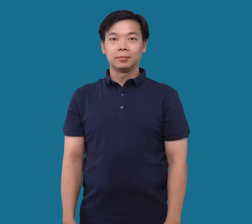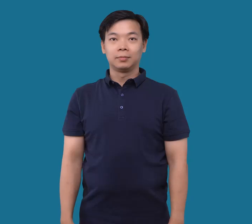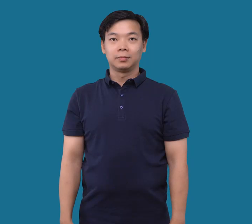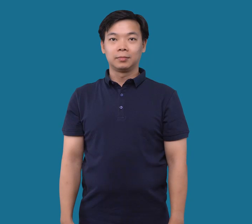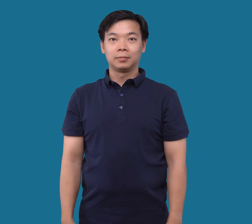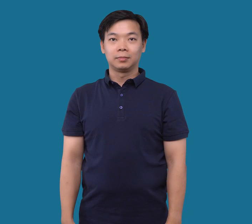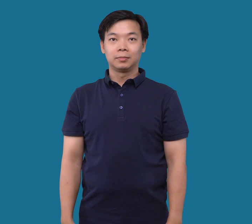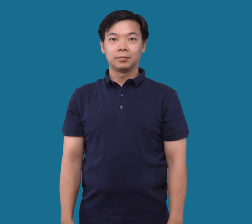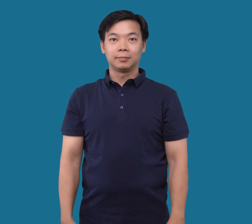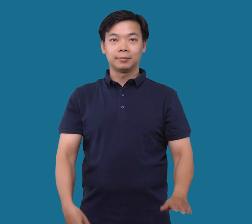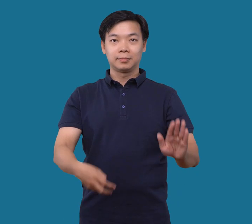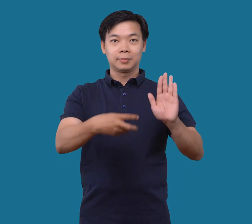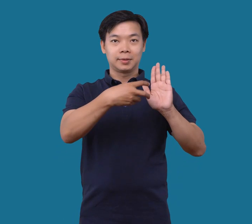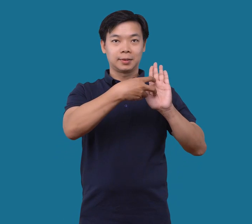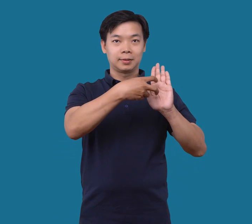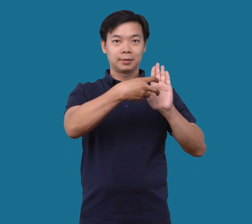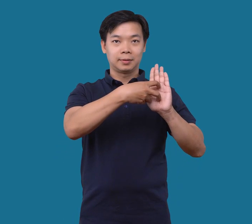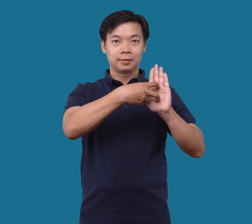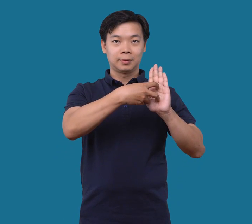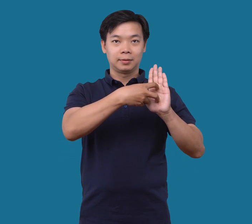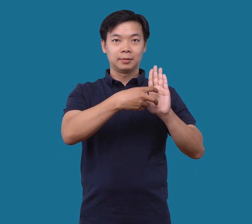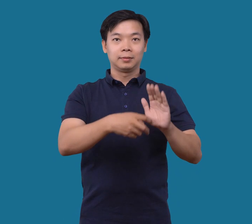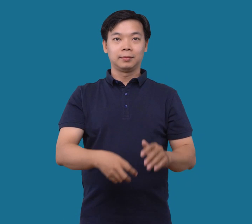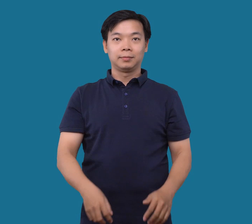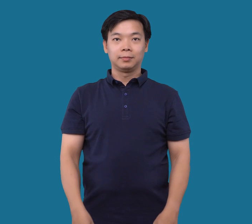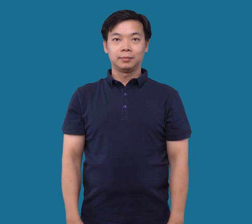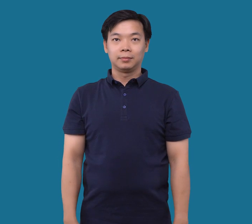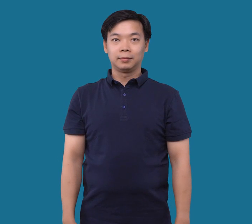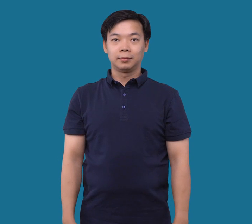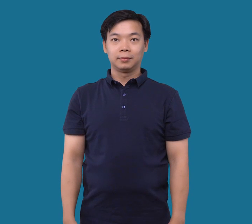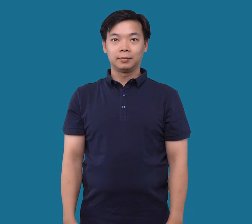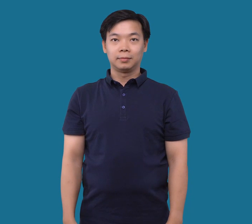bảng chia